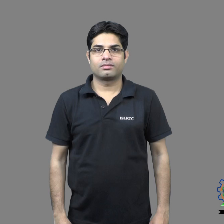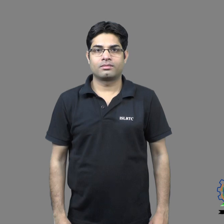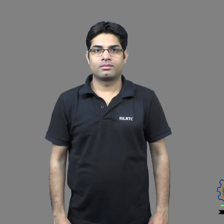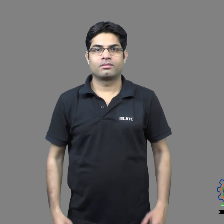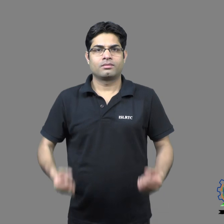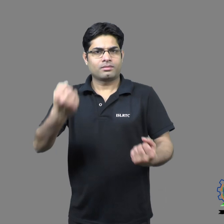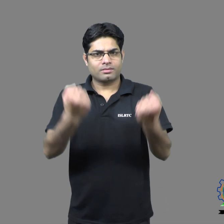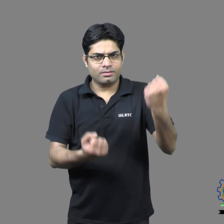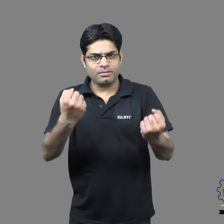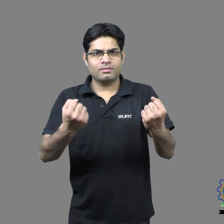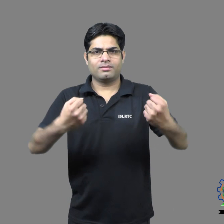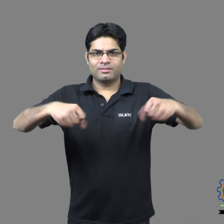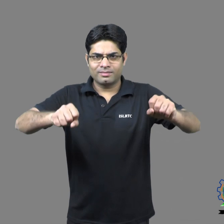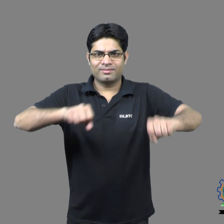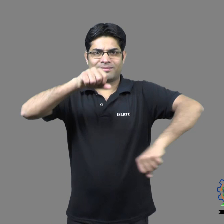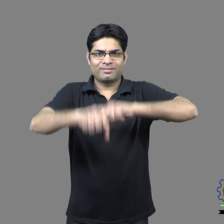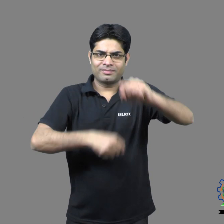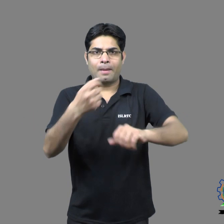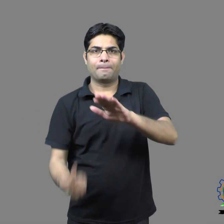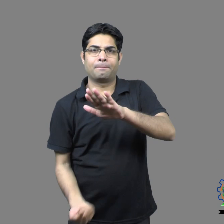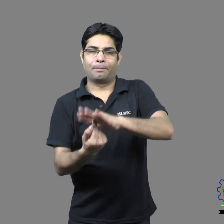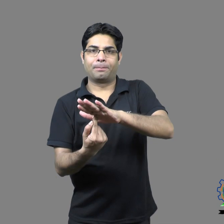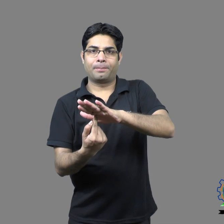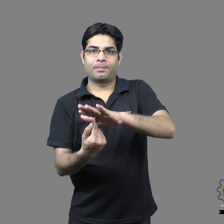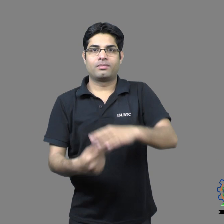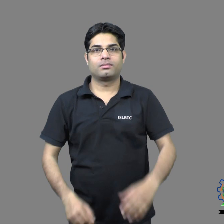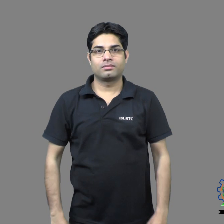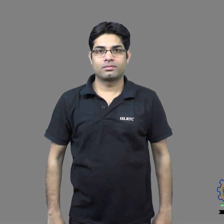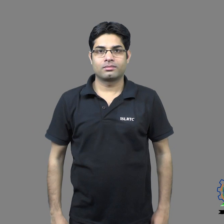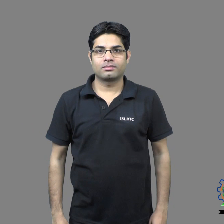Puncture